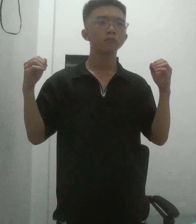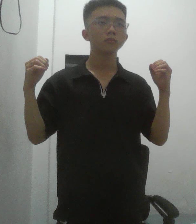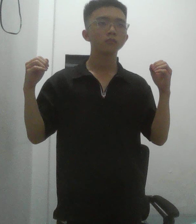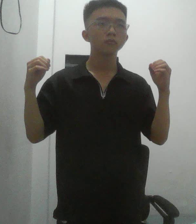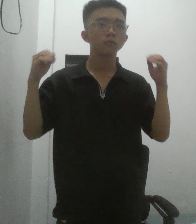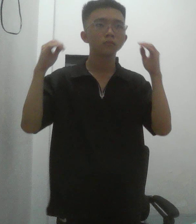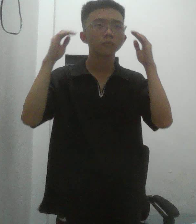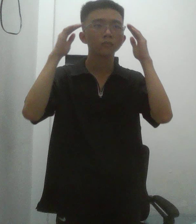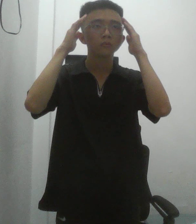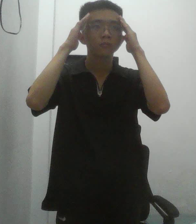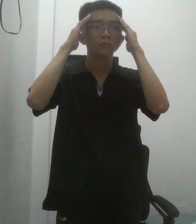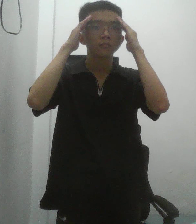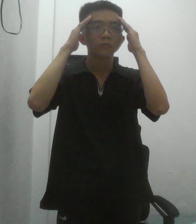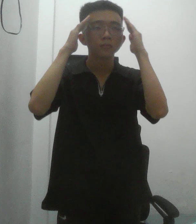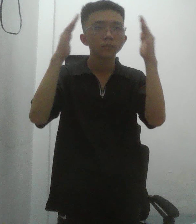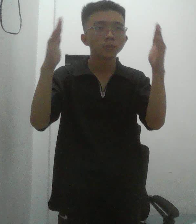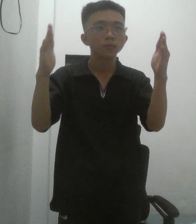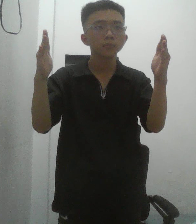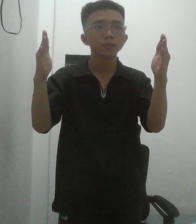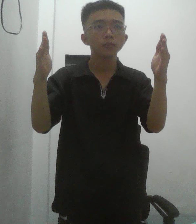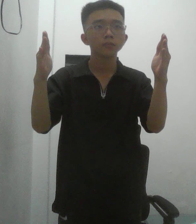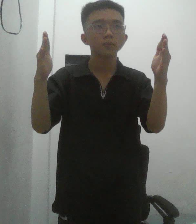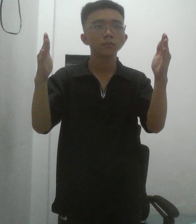quan tam